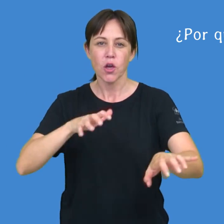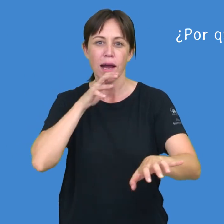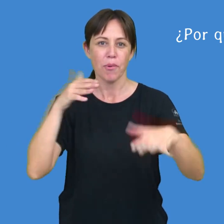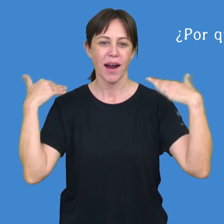motivo